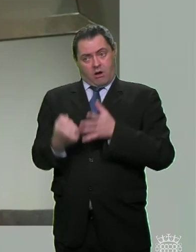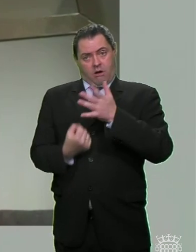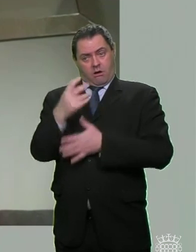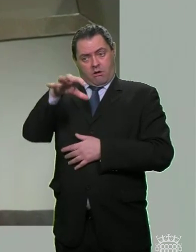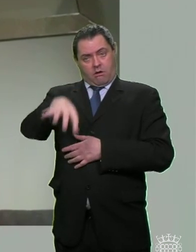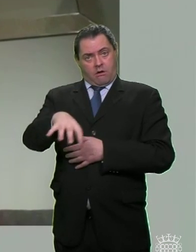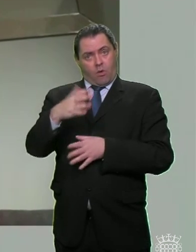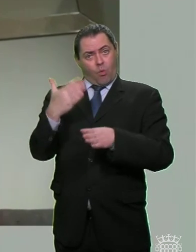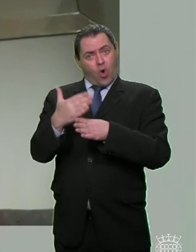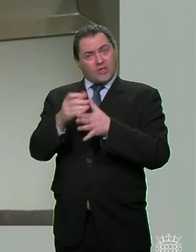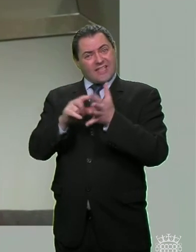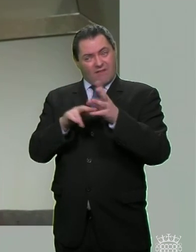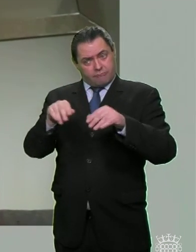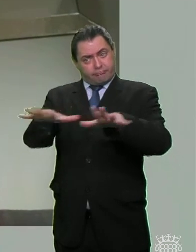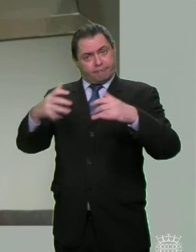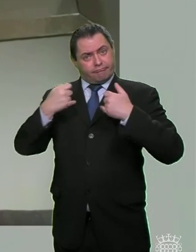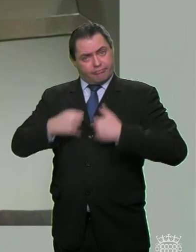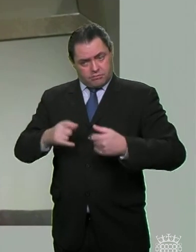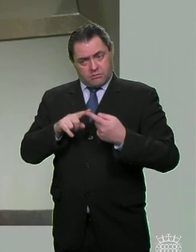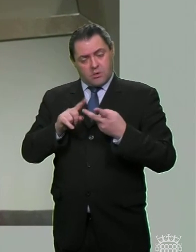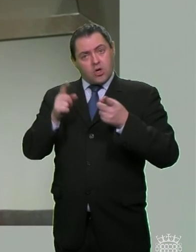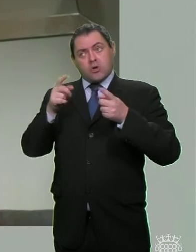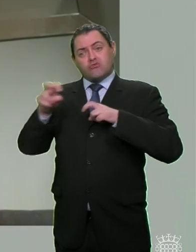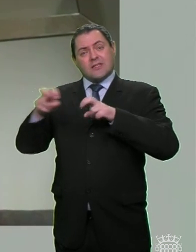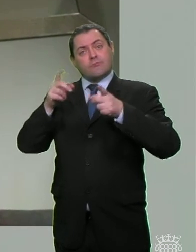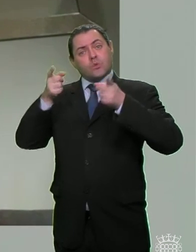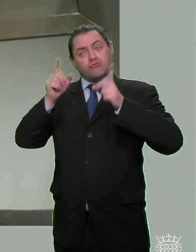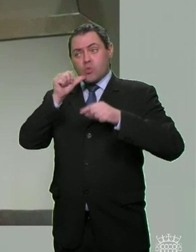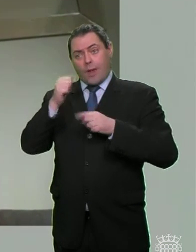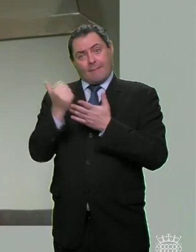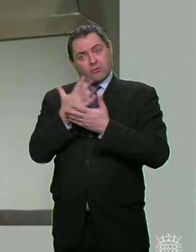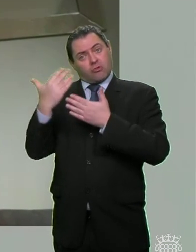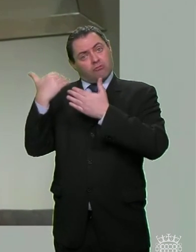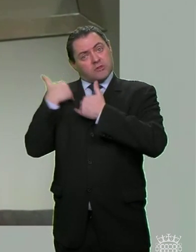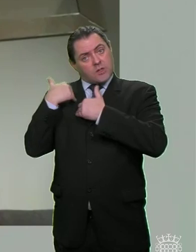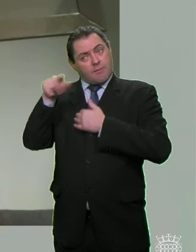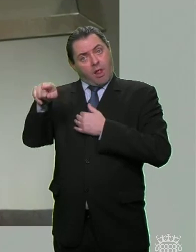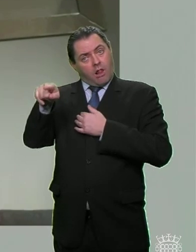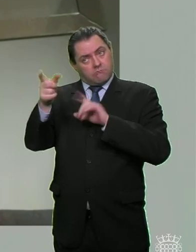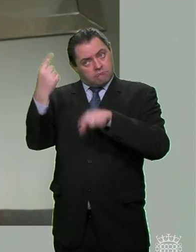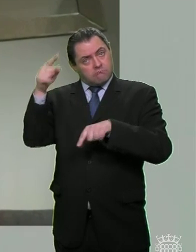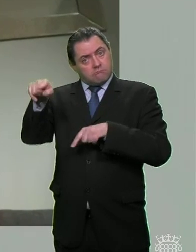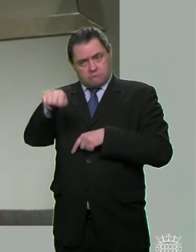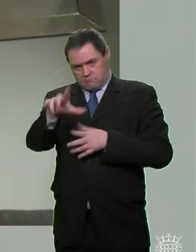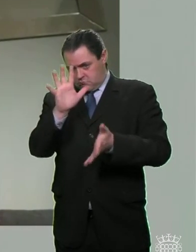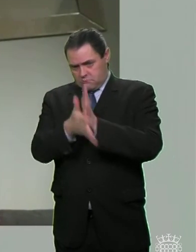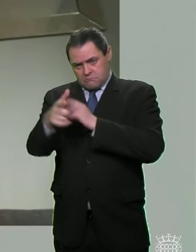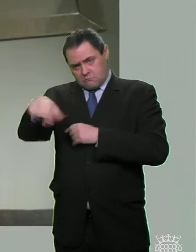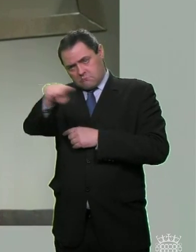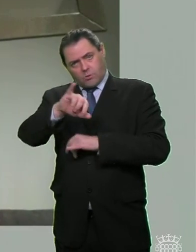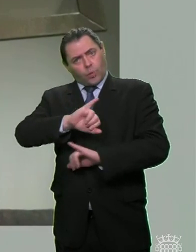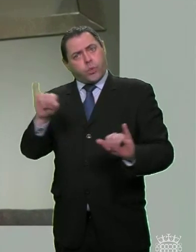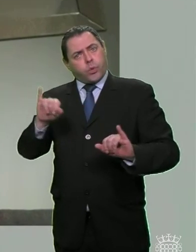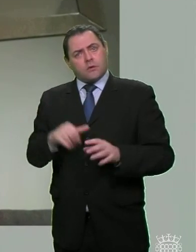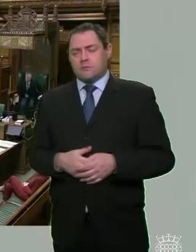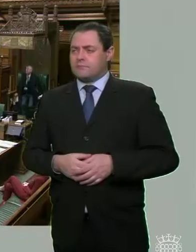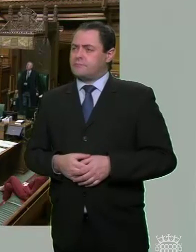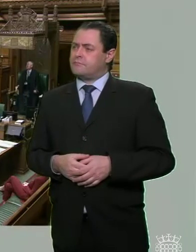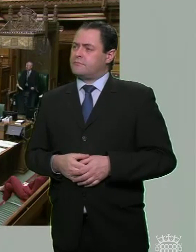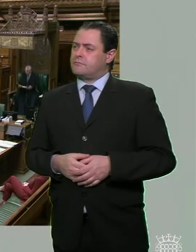Will he also ensure that his Transport Secretary is held accountable for the inexcusable damage and devastation that that has caused?